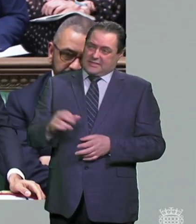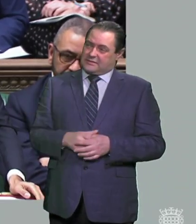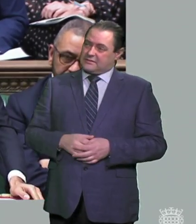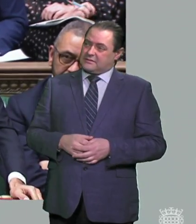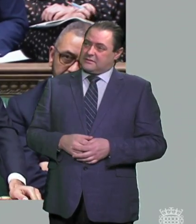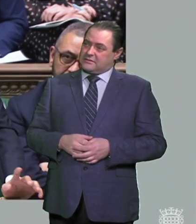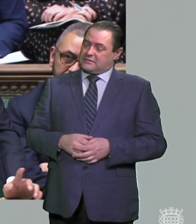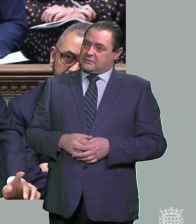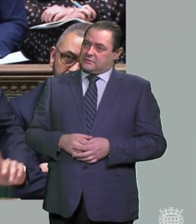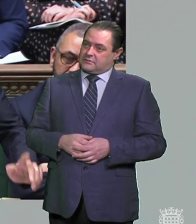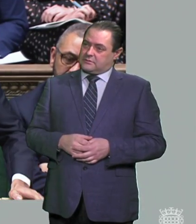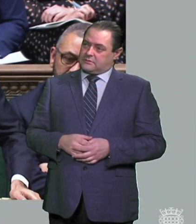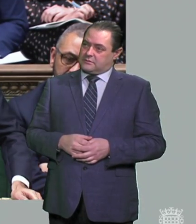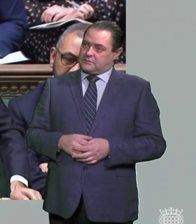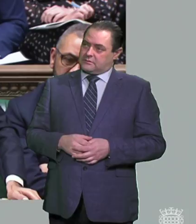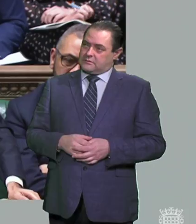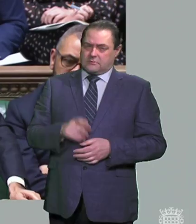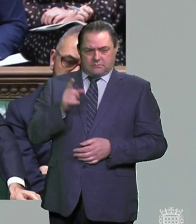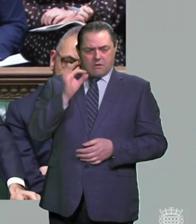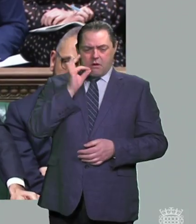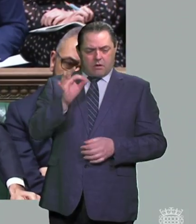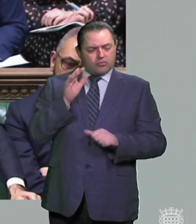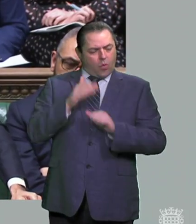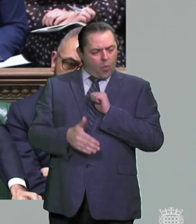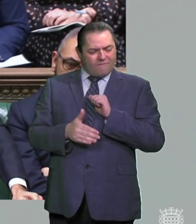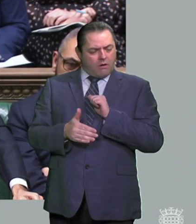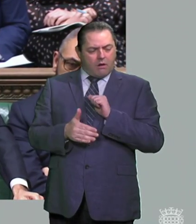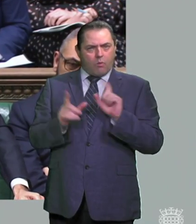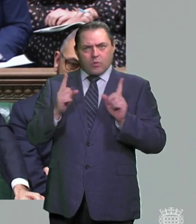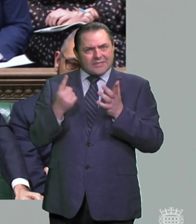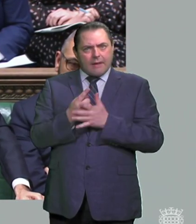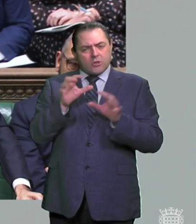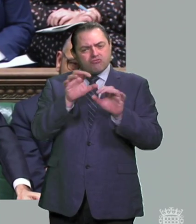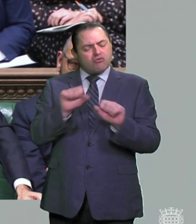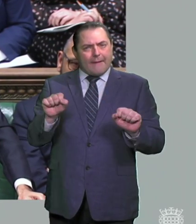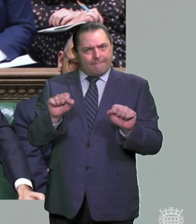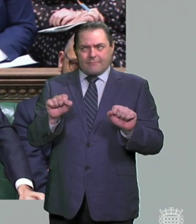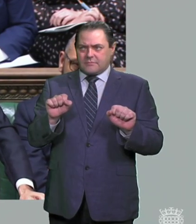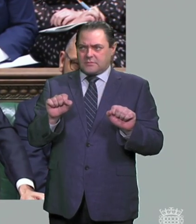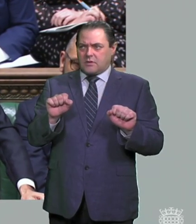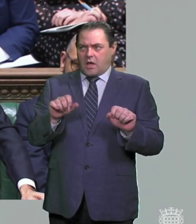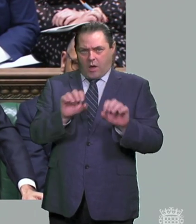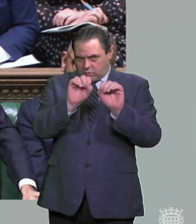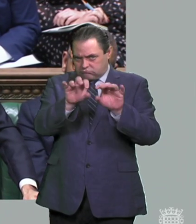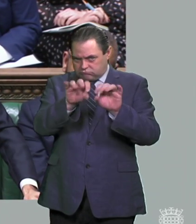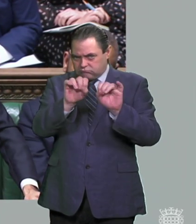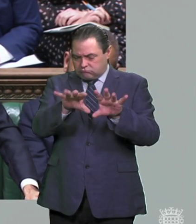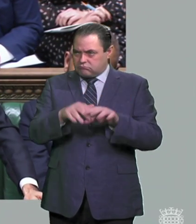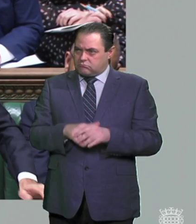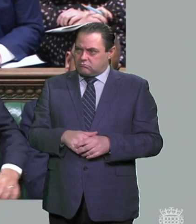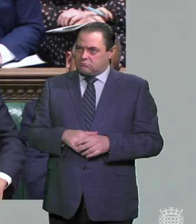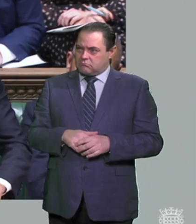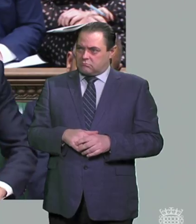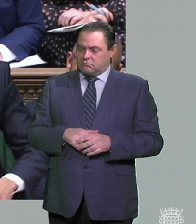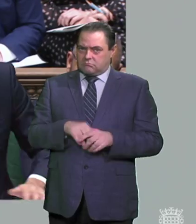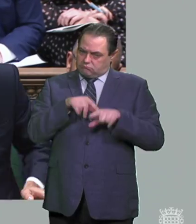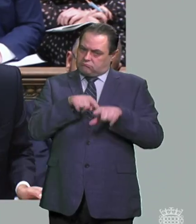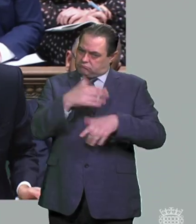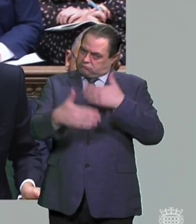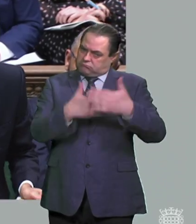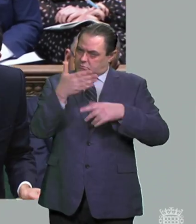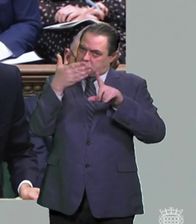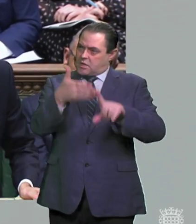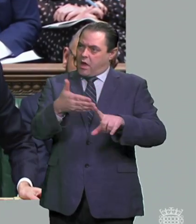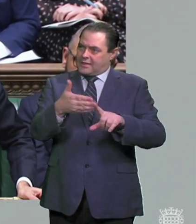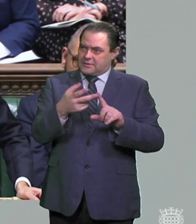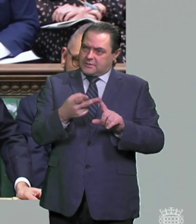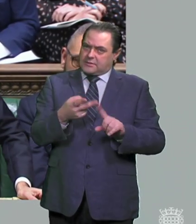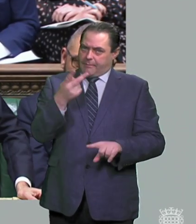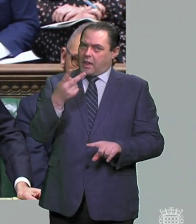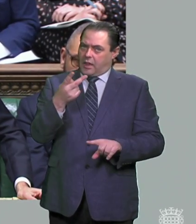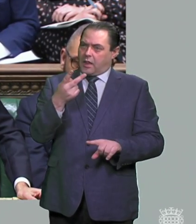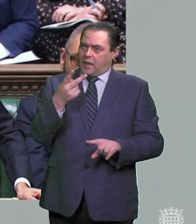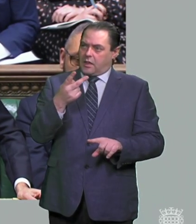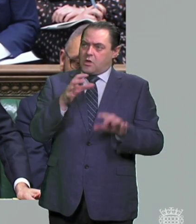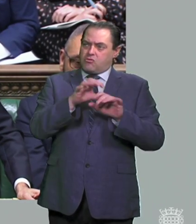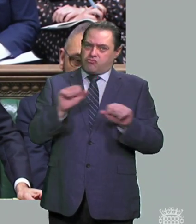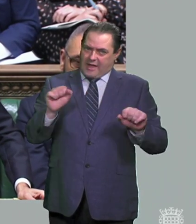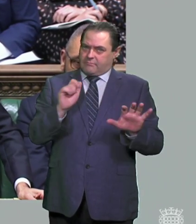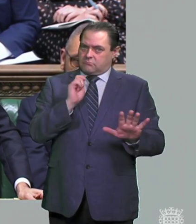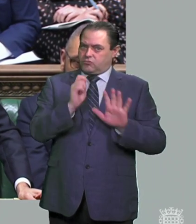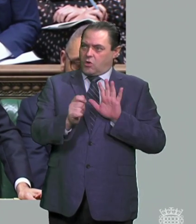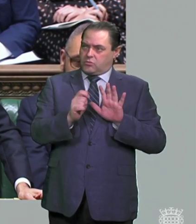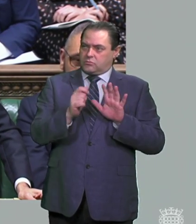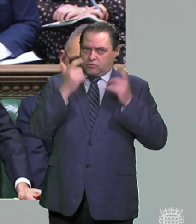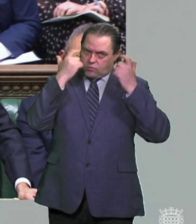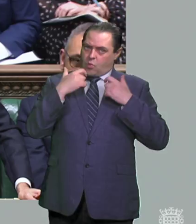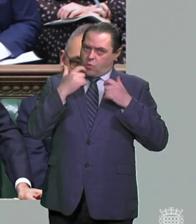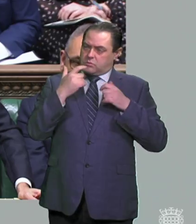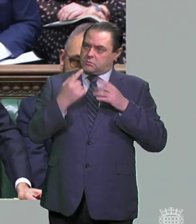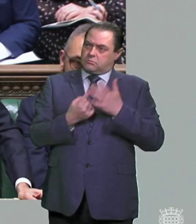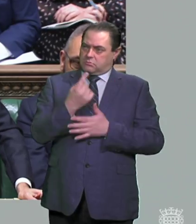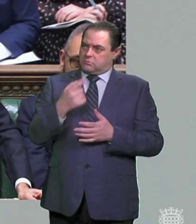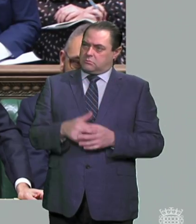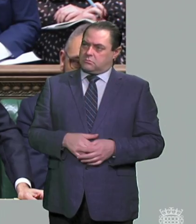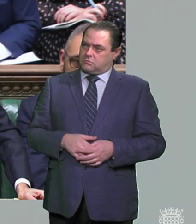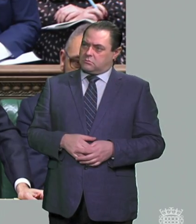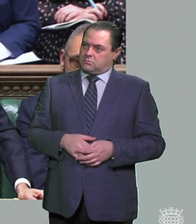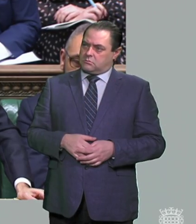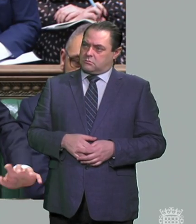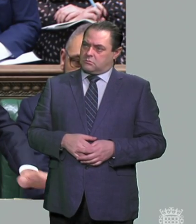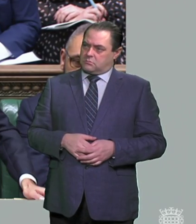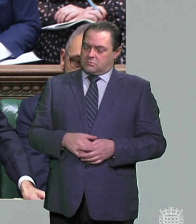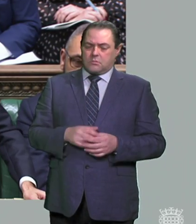The Leader of the Opposition rightly asked about what is happening with rape cases, so let me tell him that we are on track to meet our target of doubling the number of rape cases that are reaching our courts.